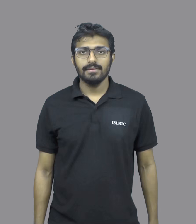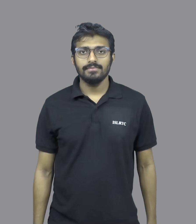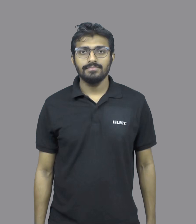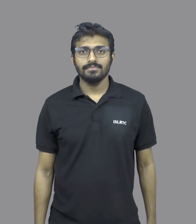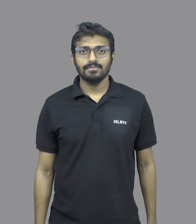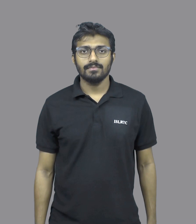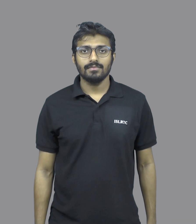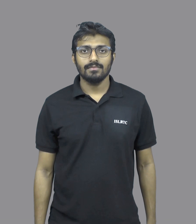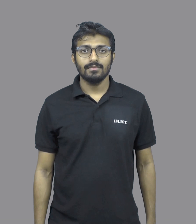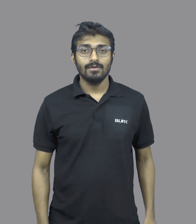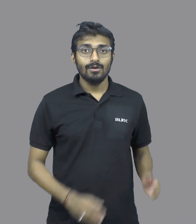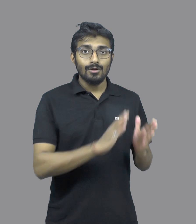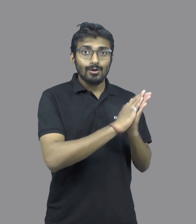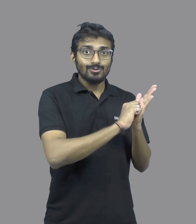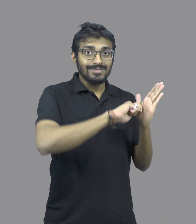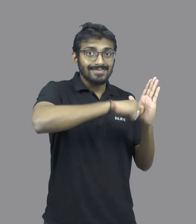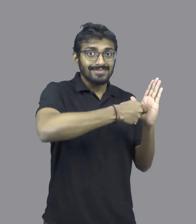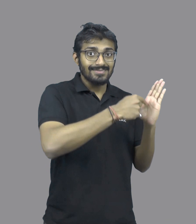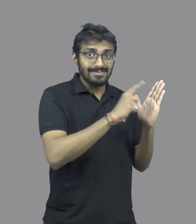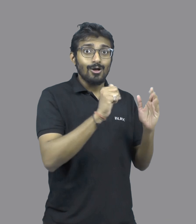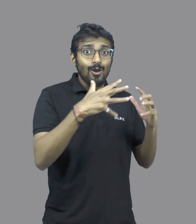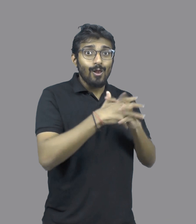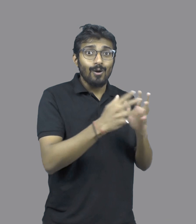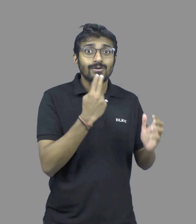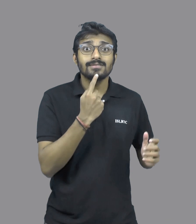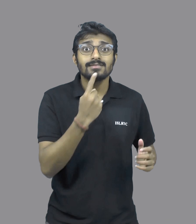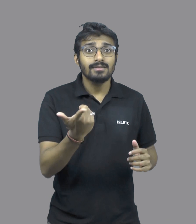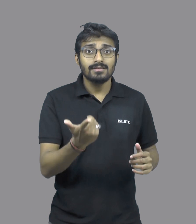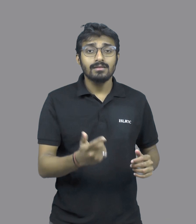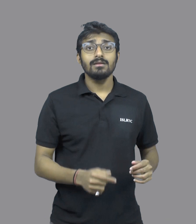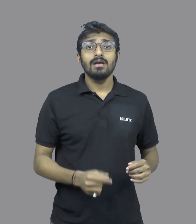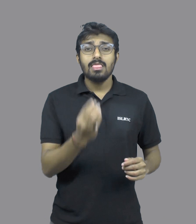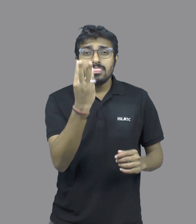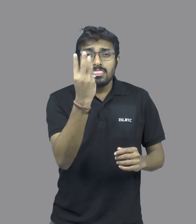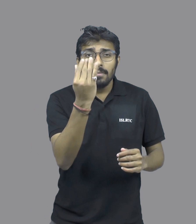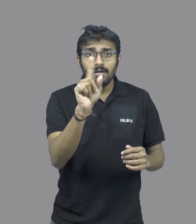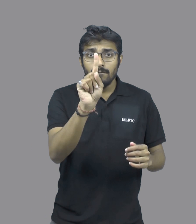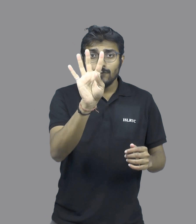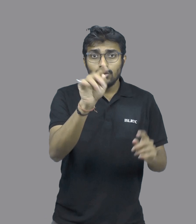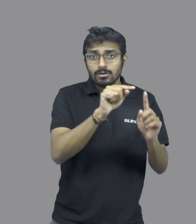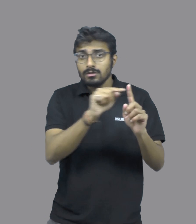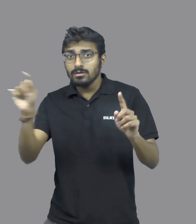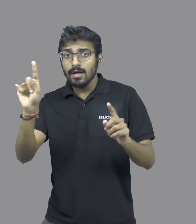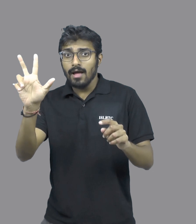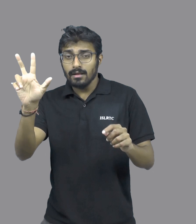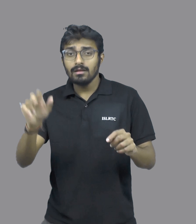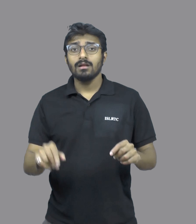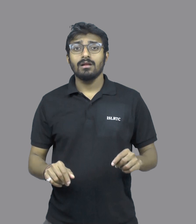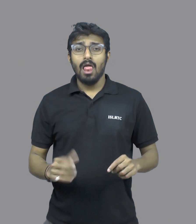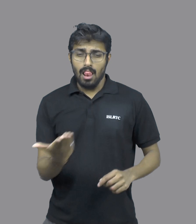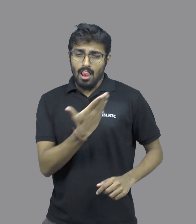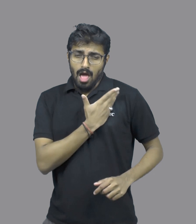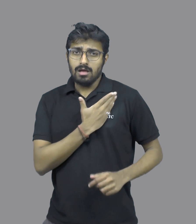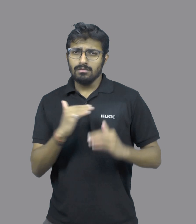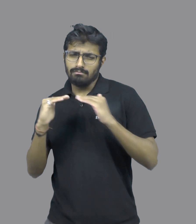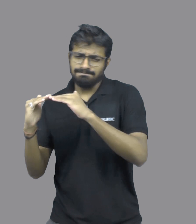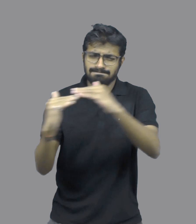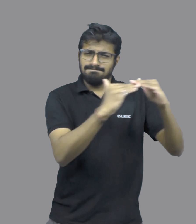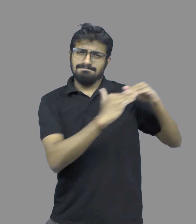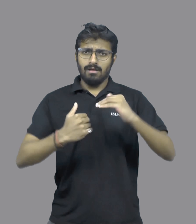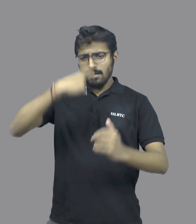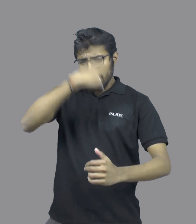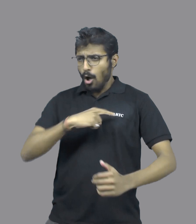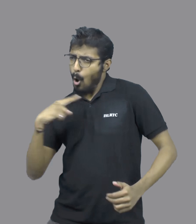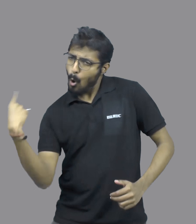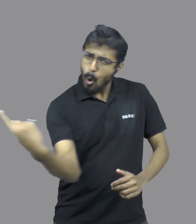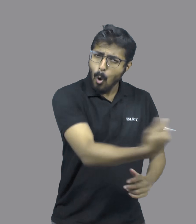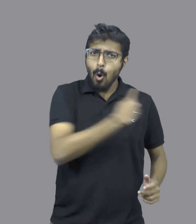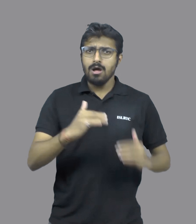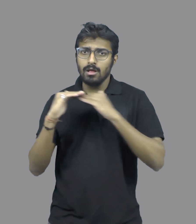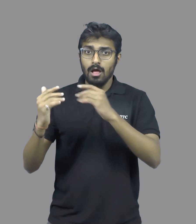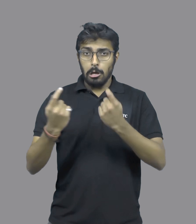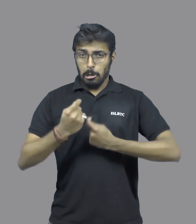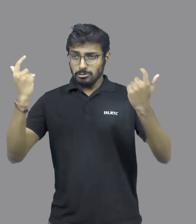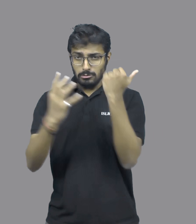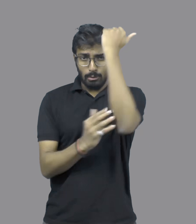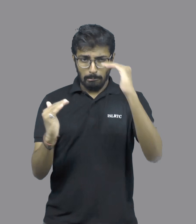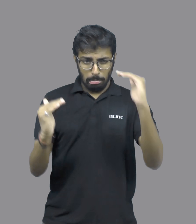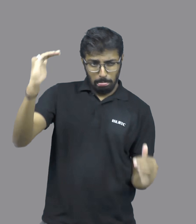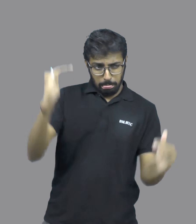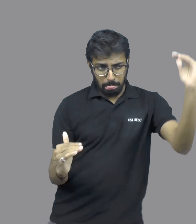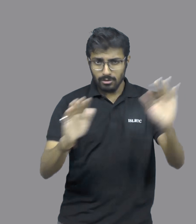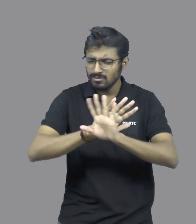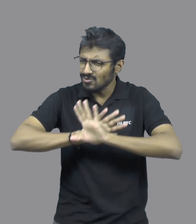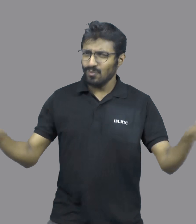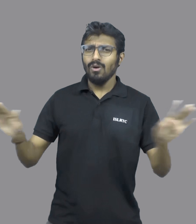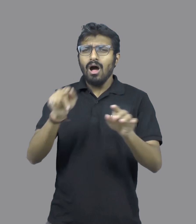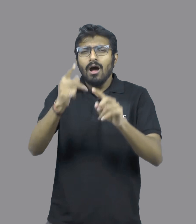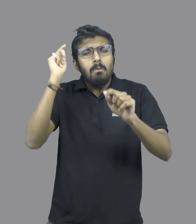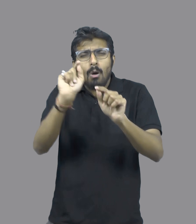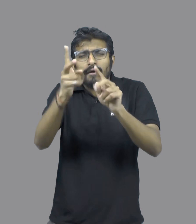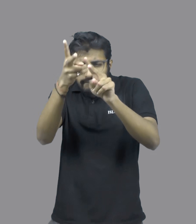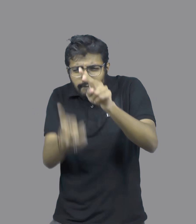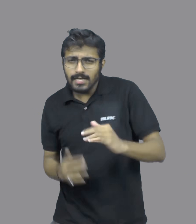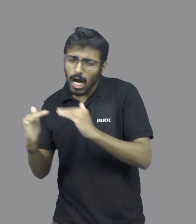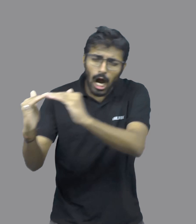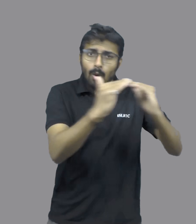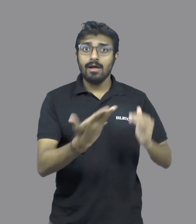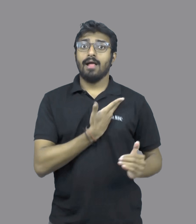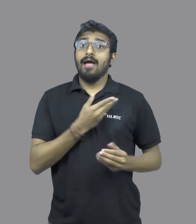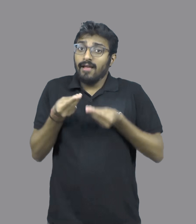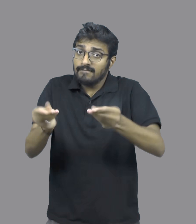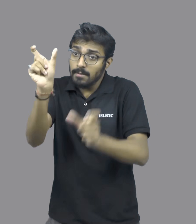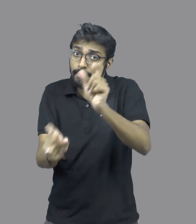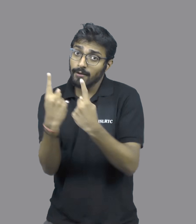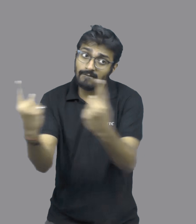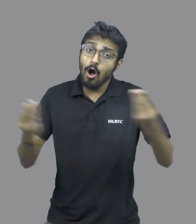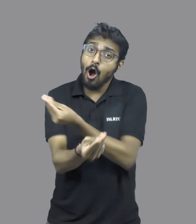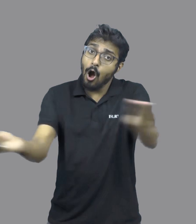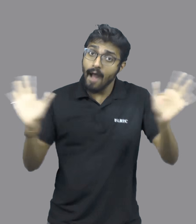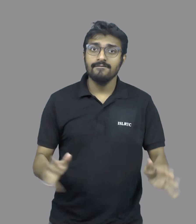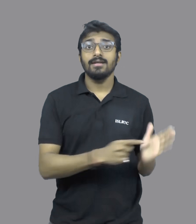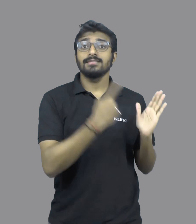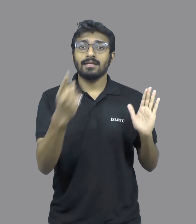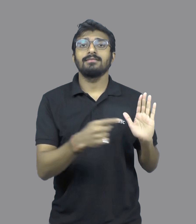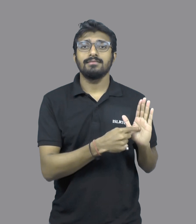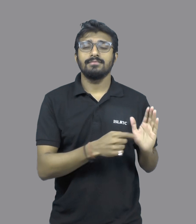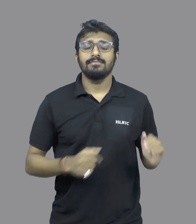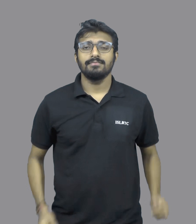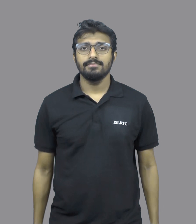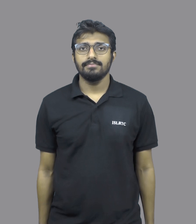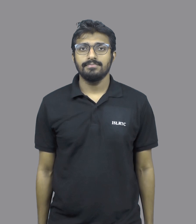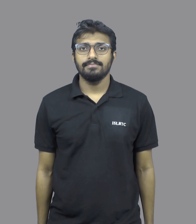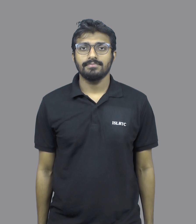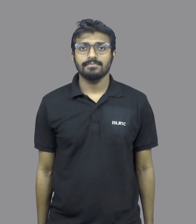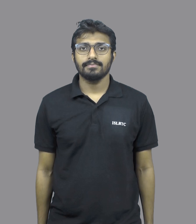Right to Equality